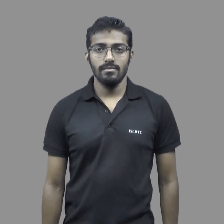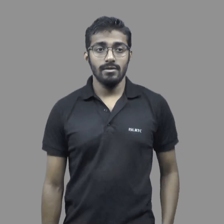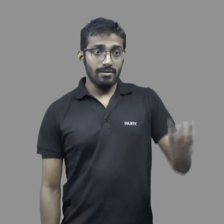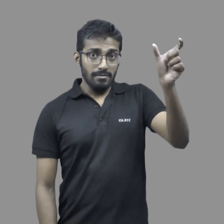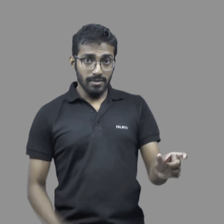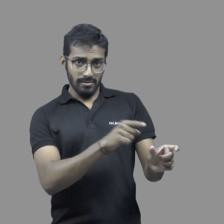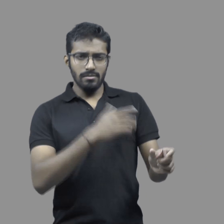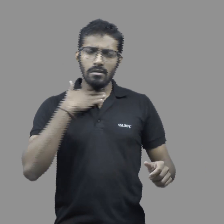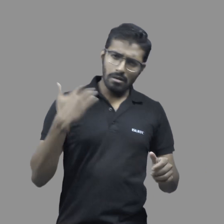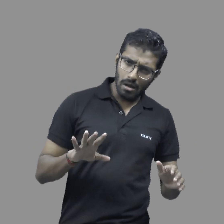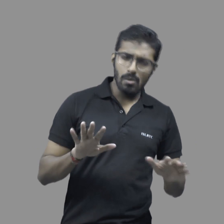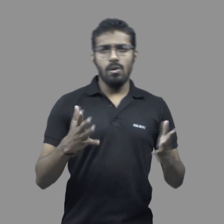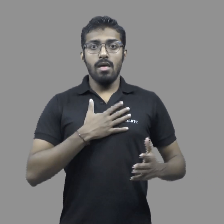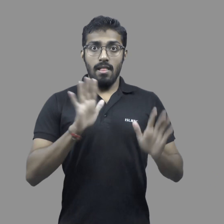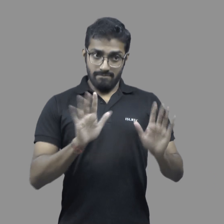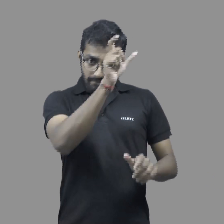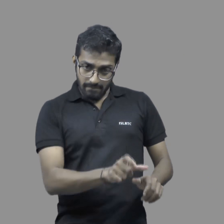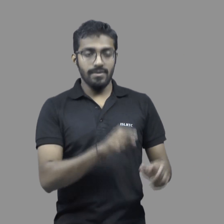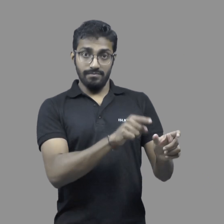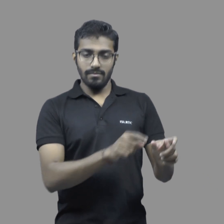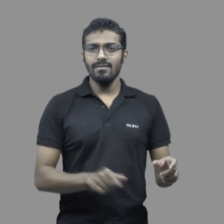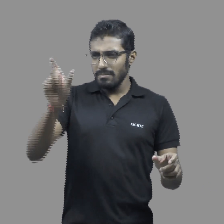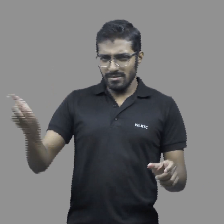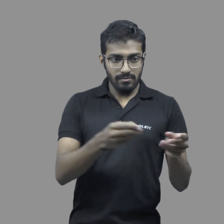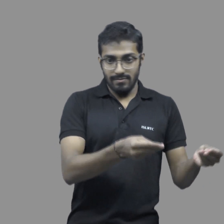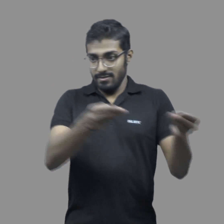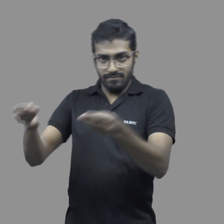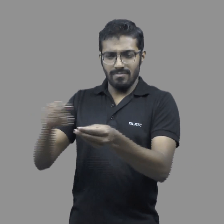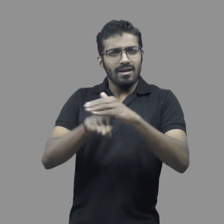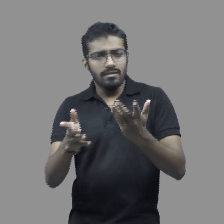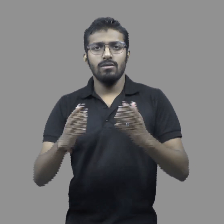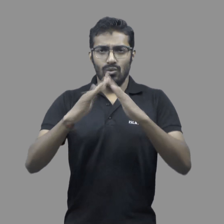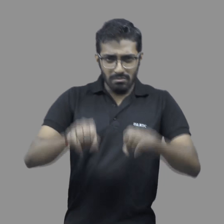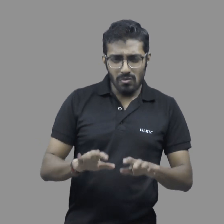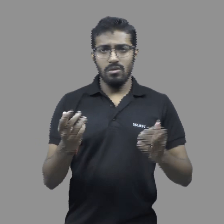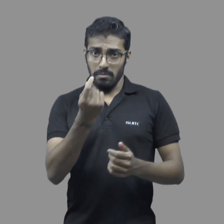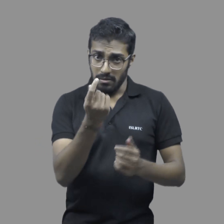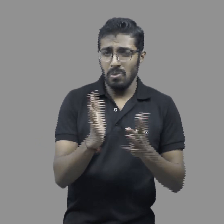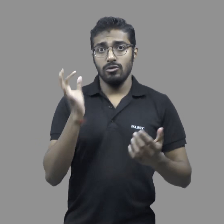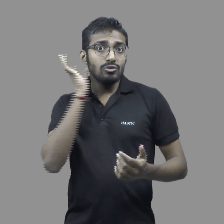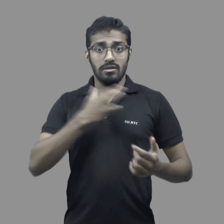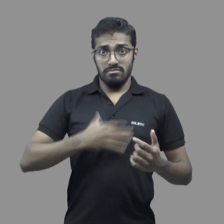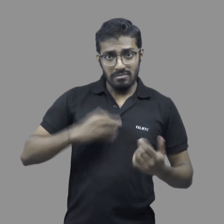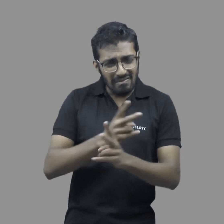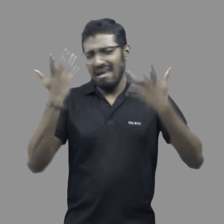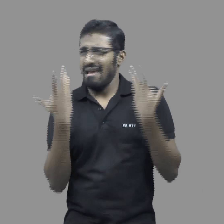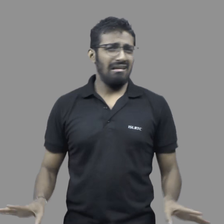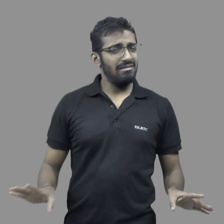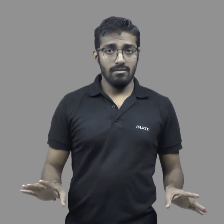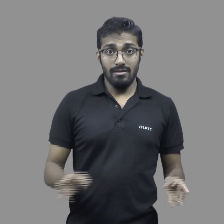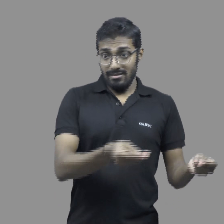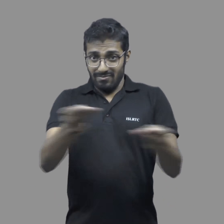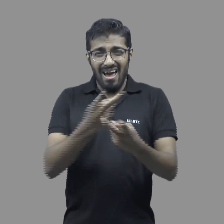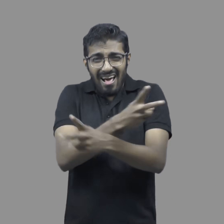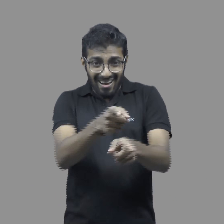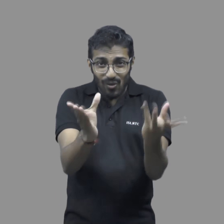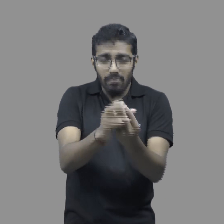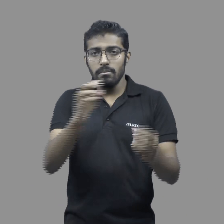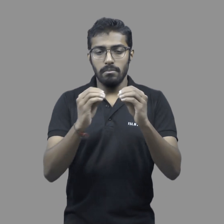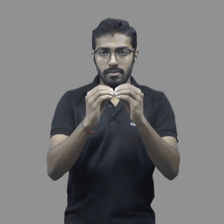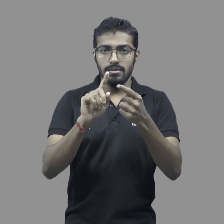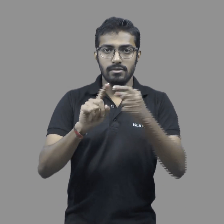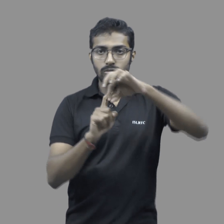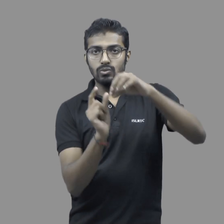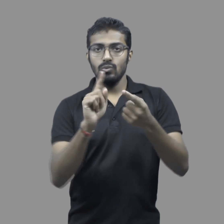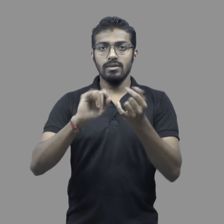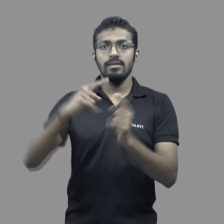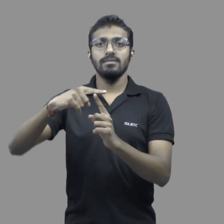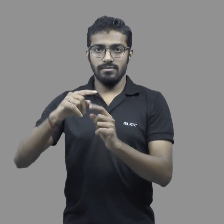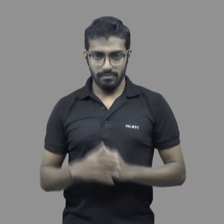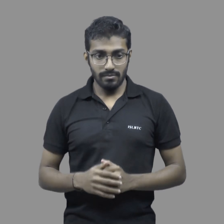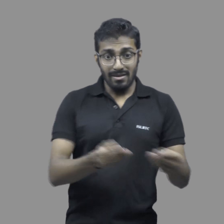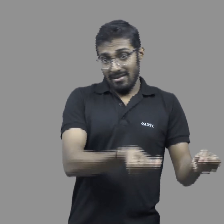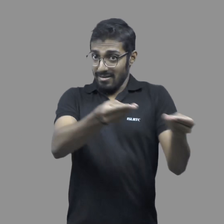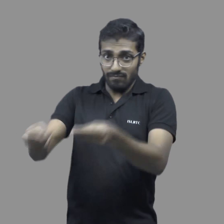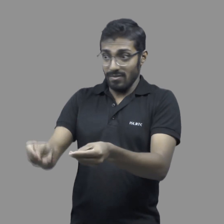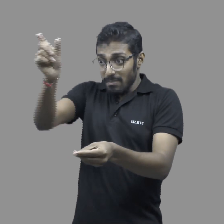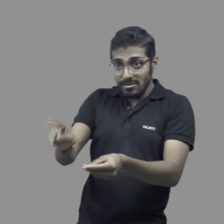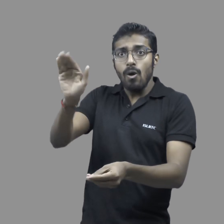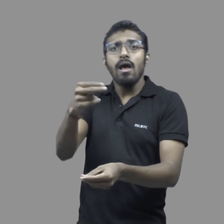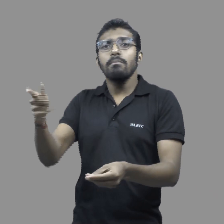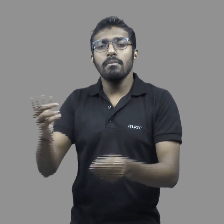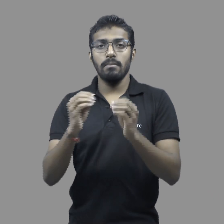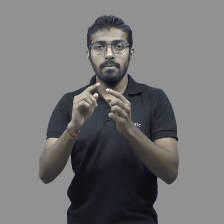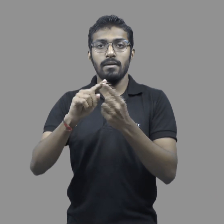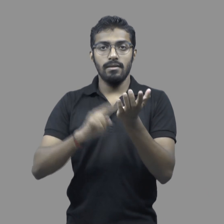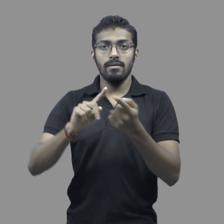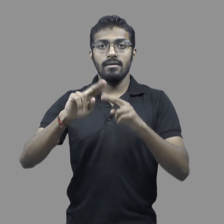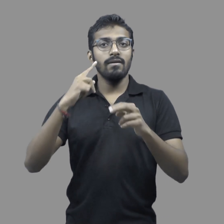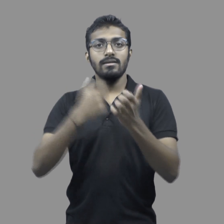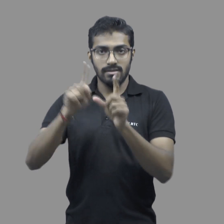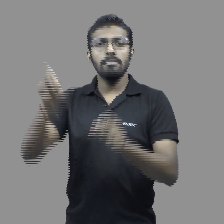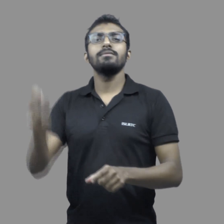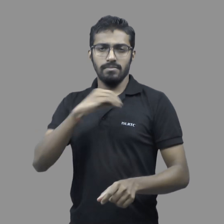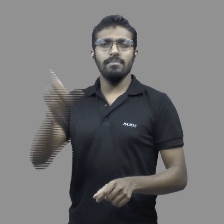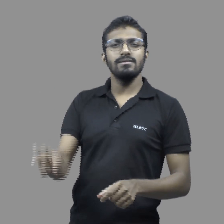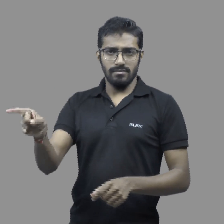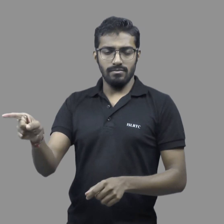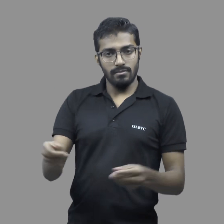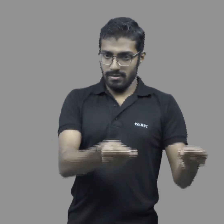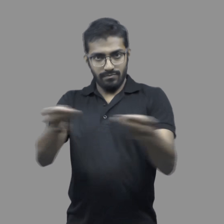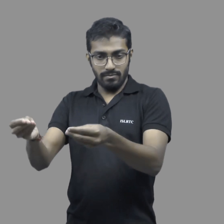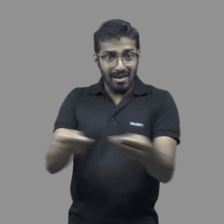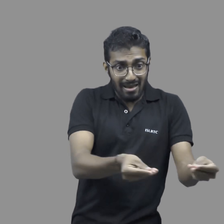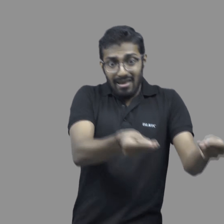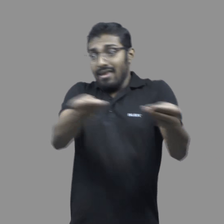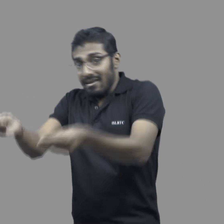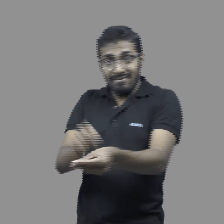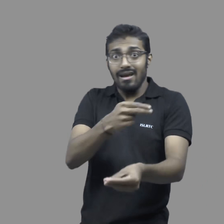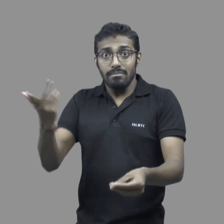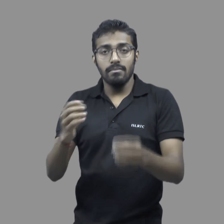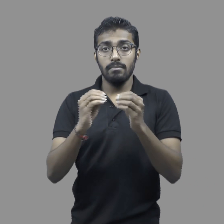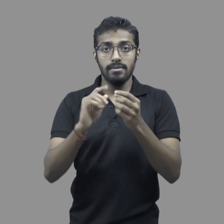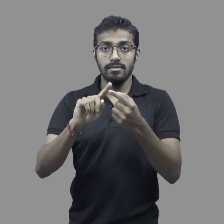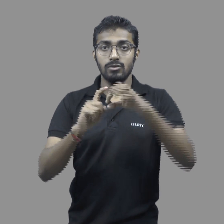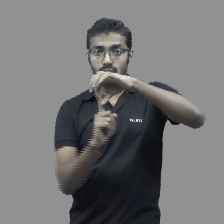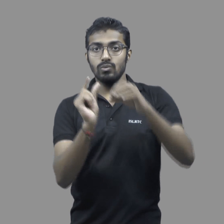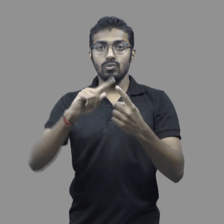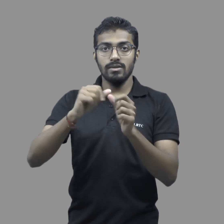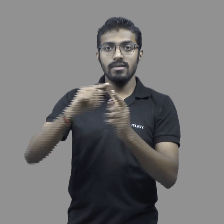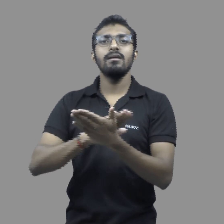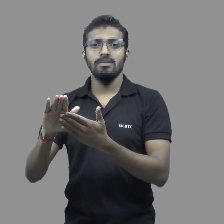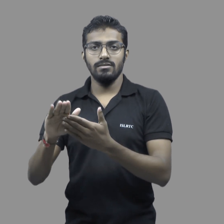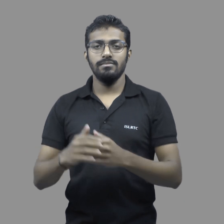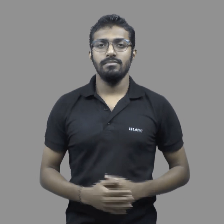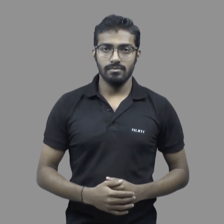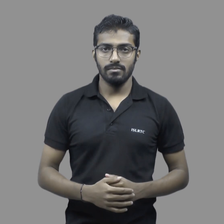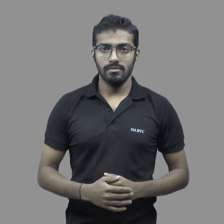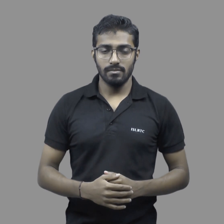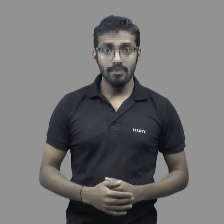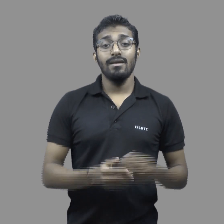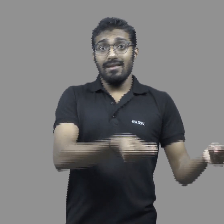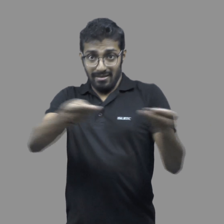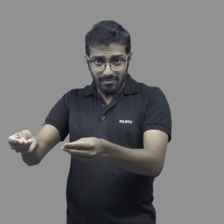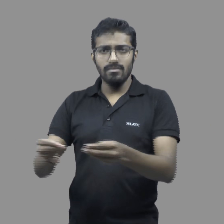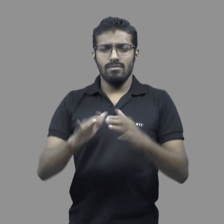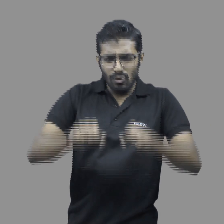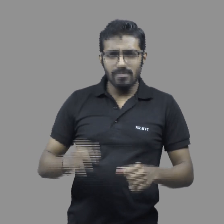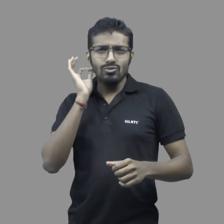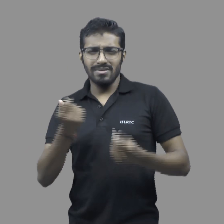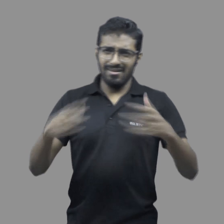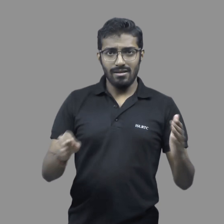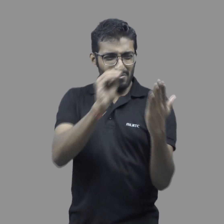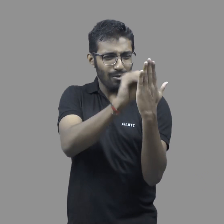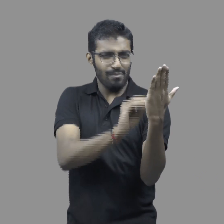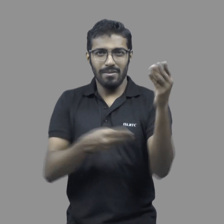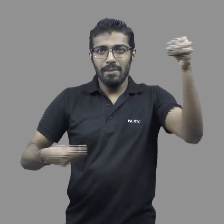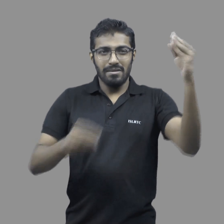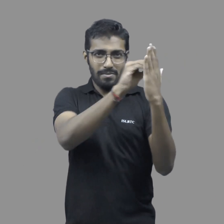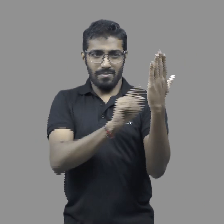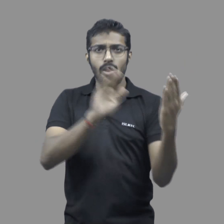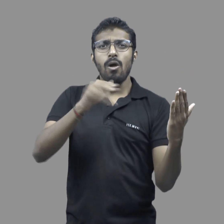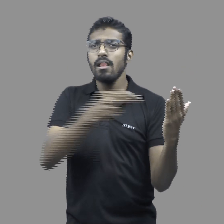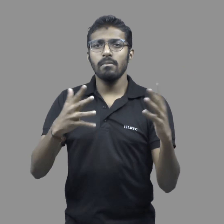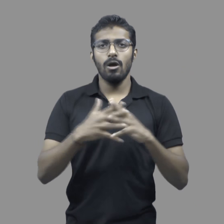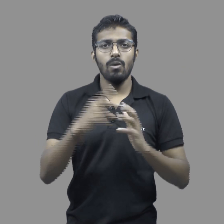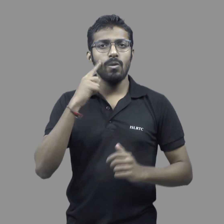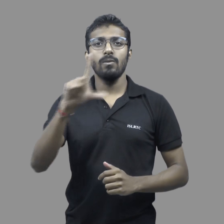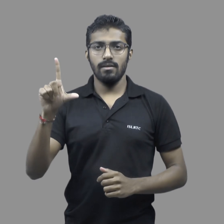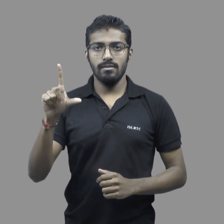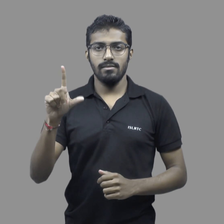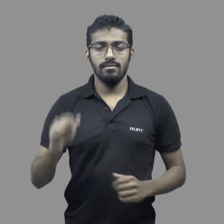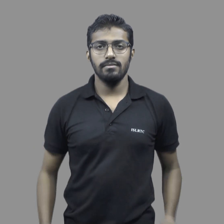Beneficiary Bequeath Bequest Will